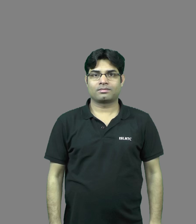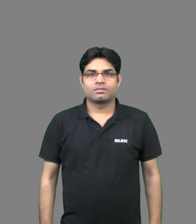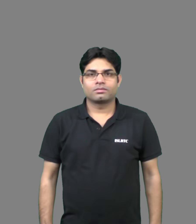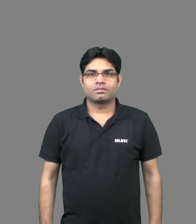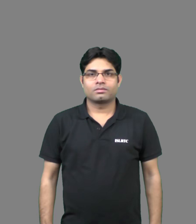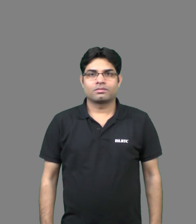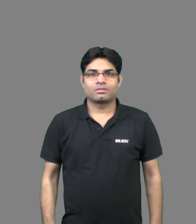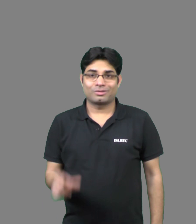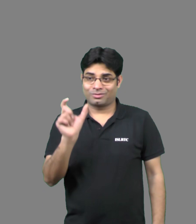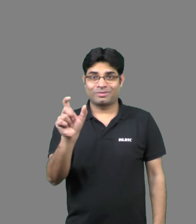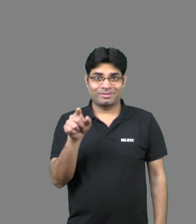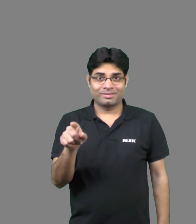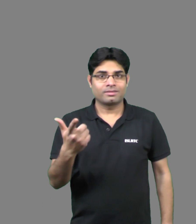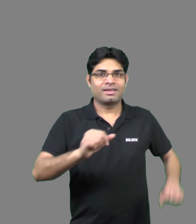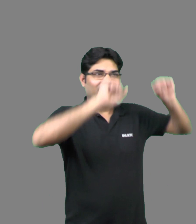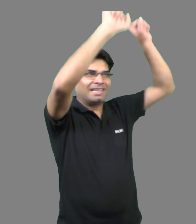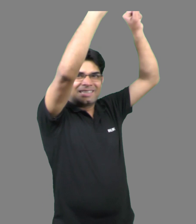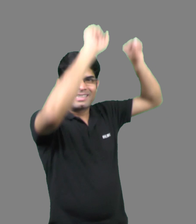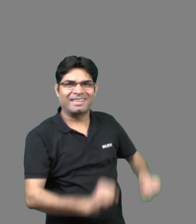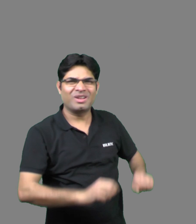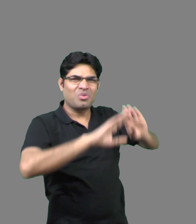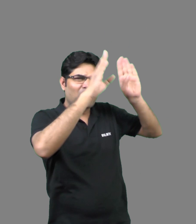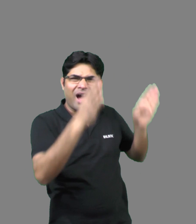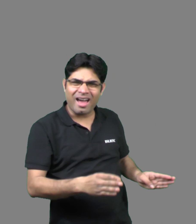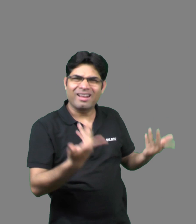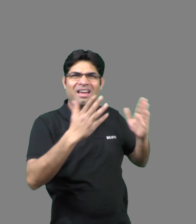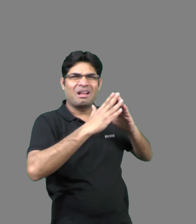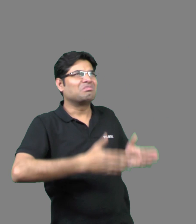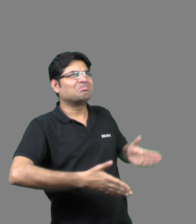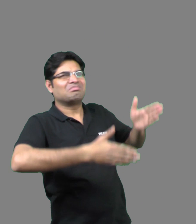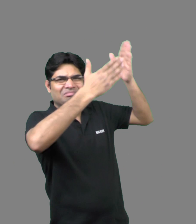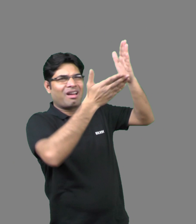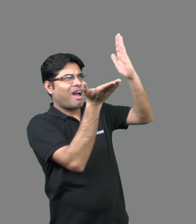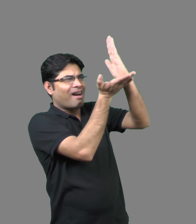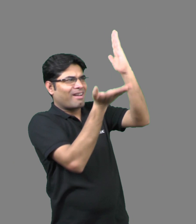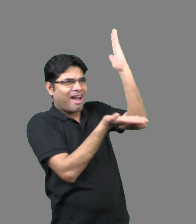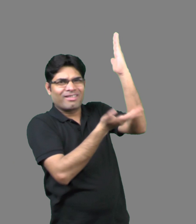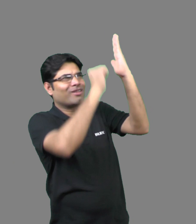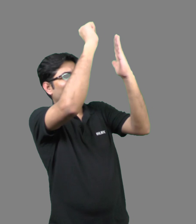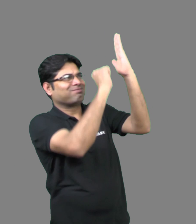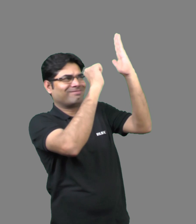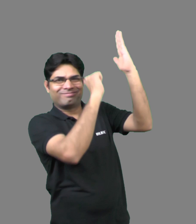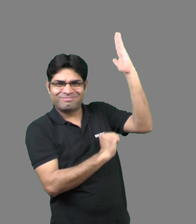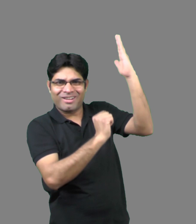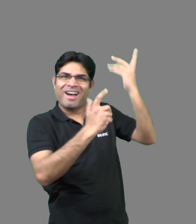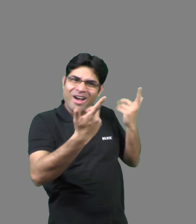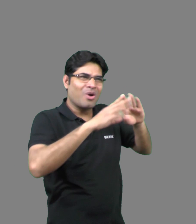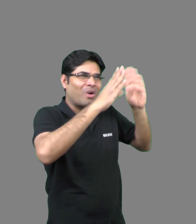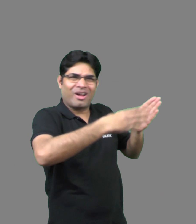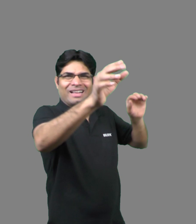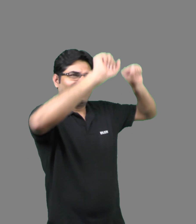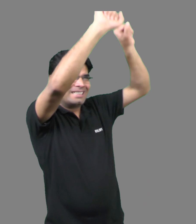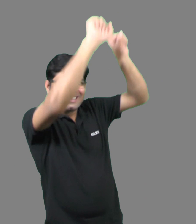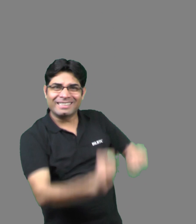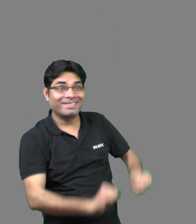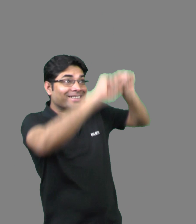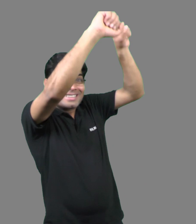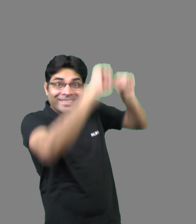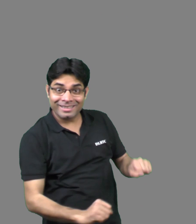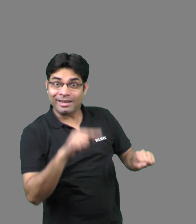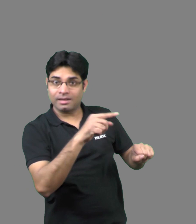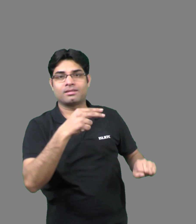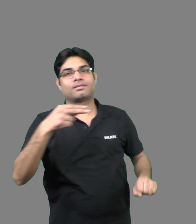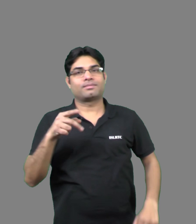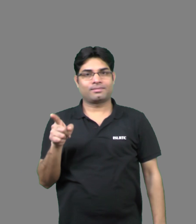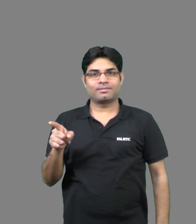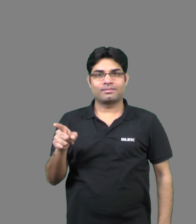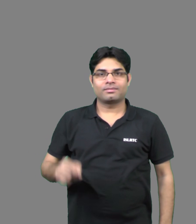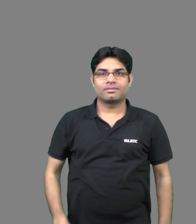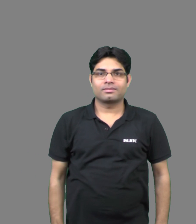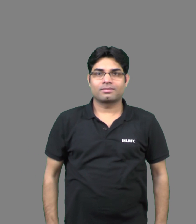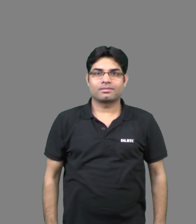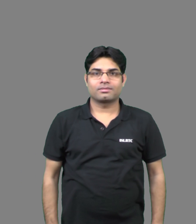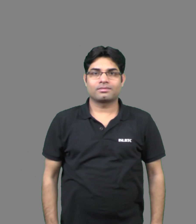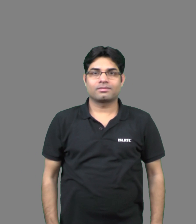Shutter